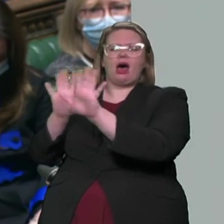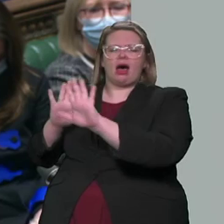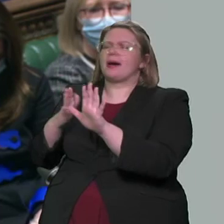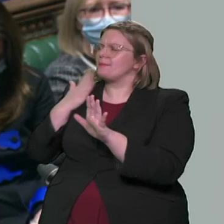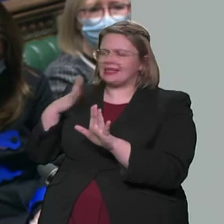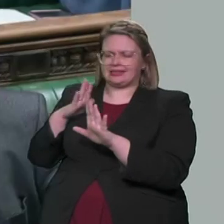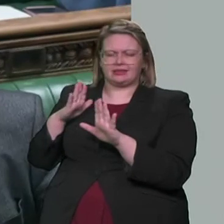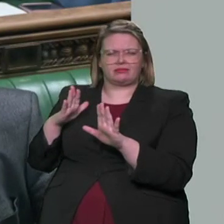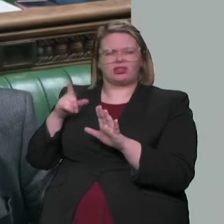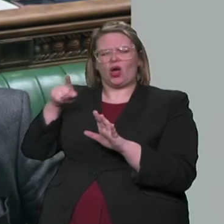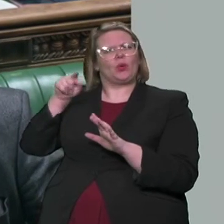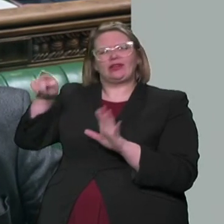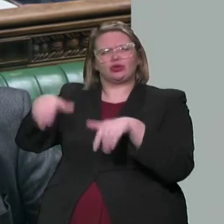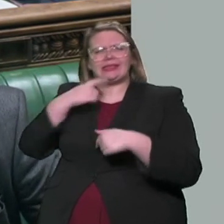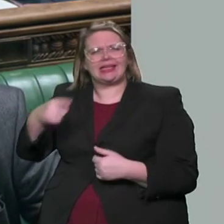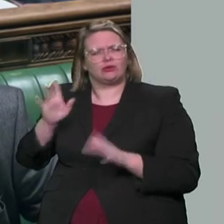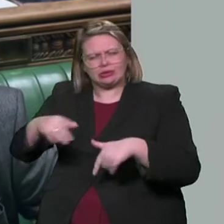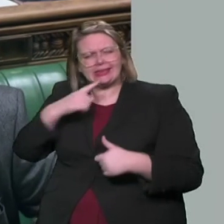You don’t like the truth.